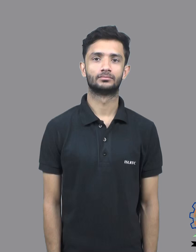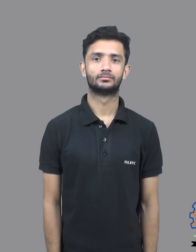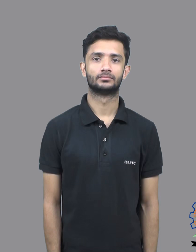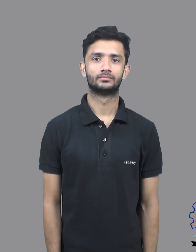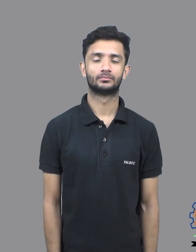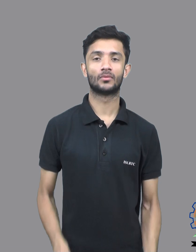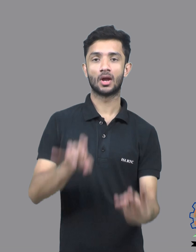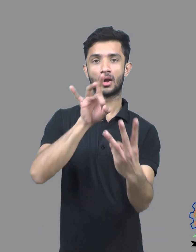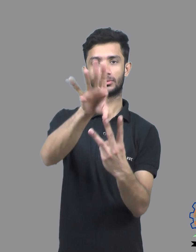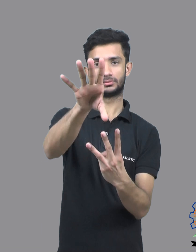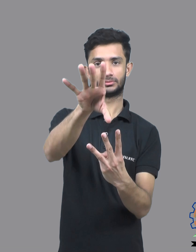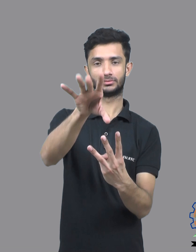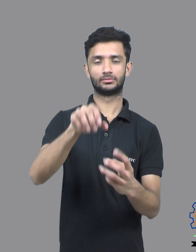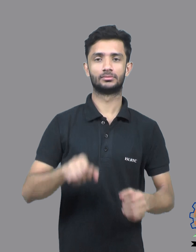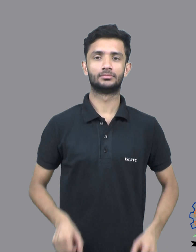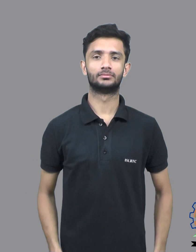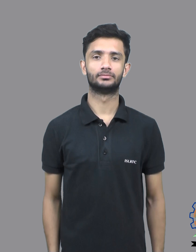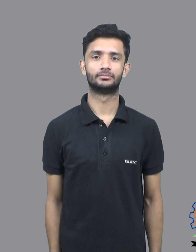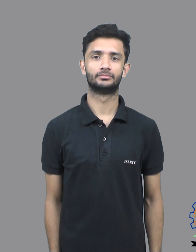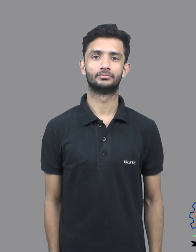Bowled Out (Cricket)